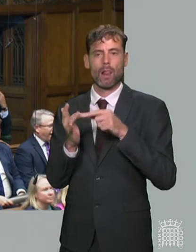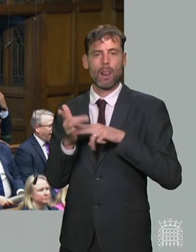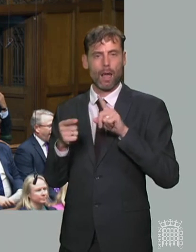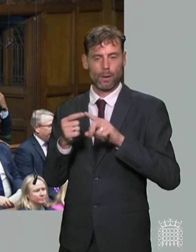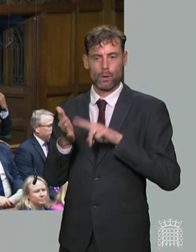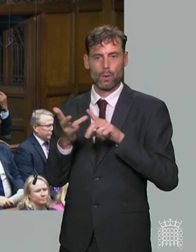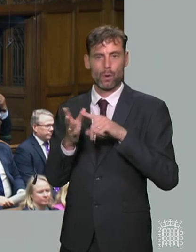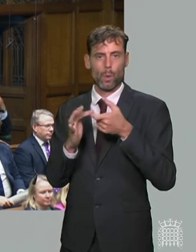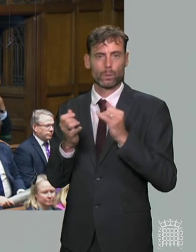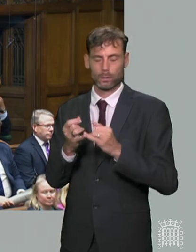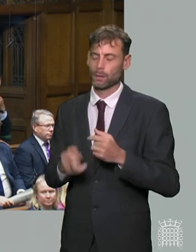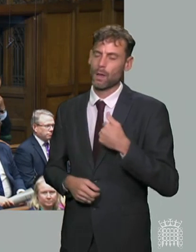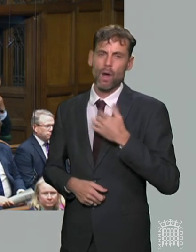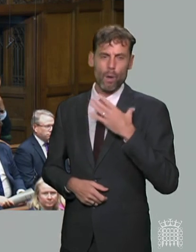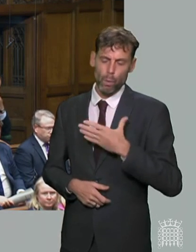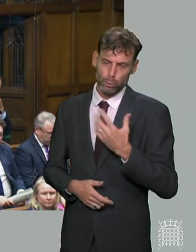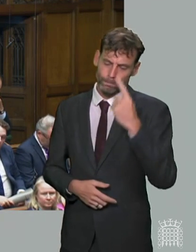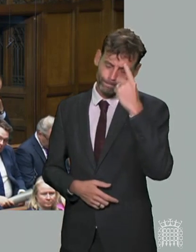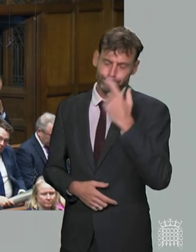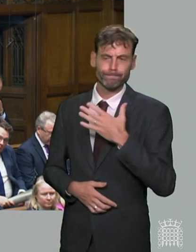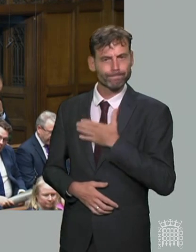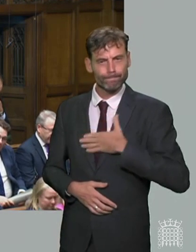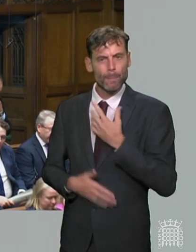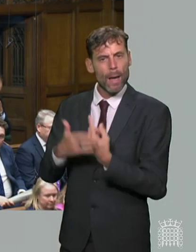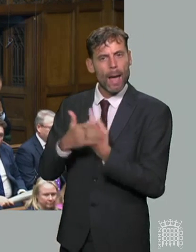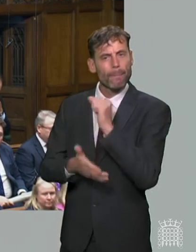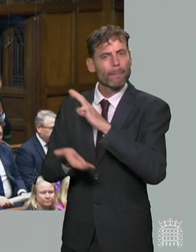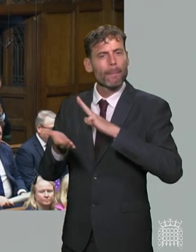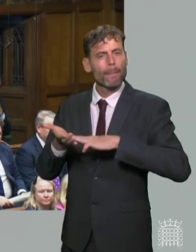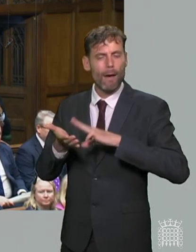I would like to pass on my condolences to the Prime Minister on the sad loss of his mother.